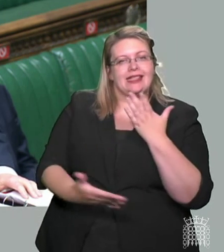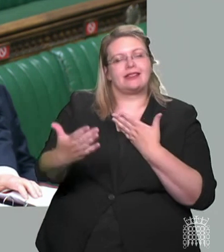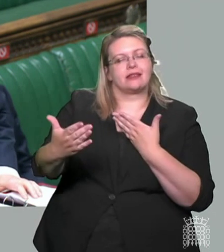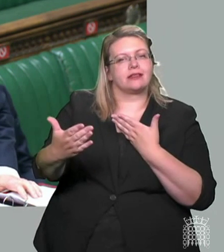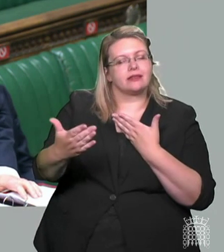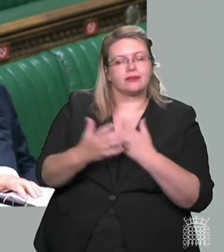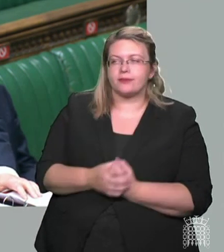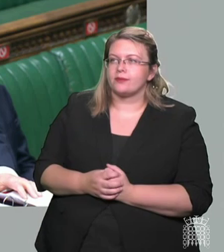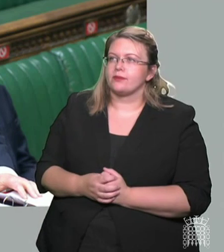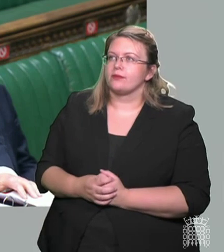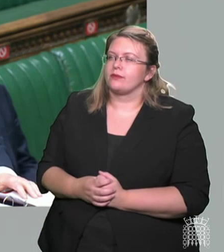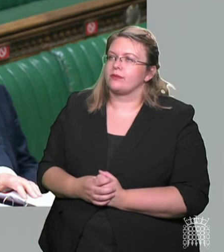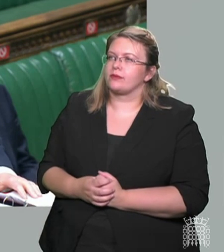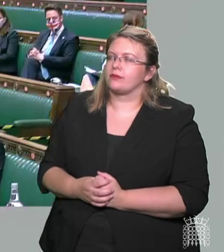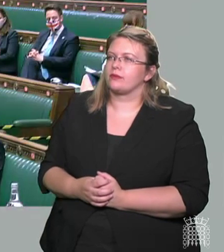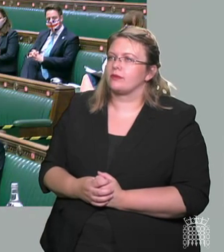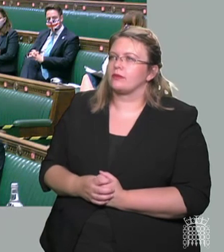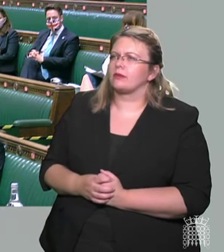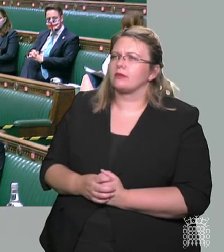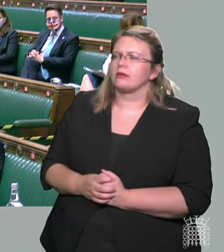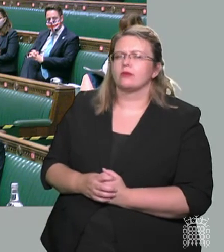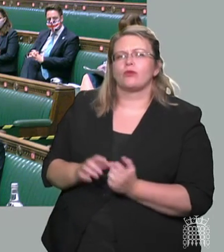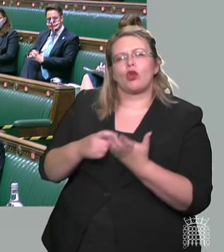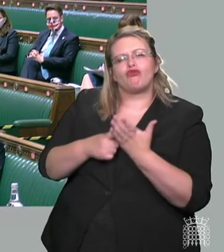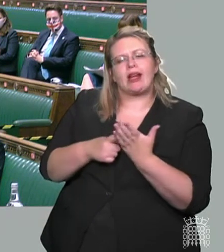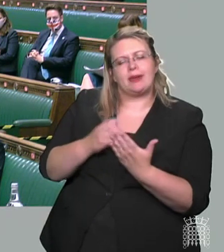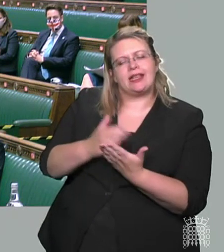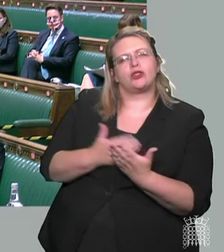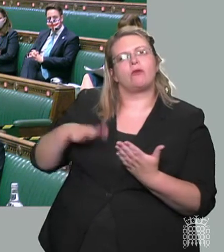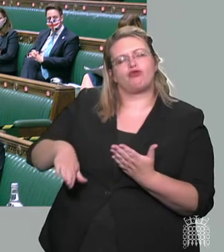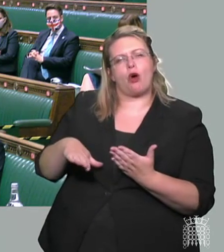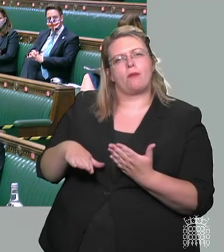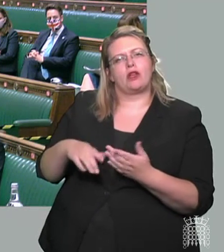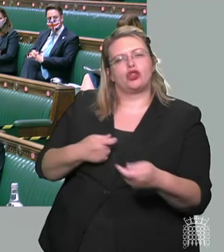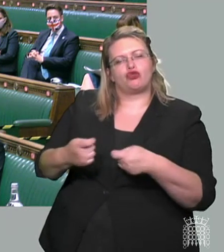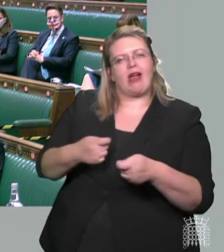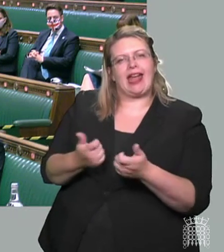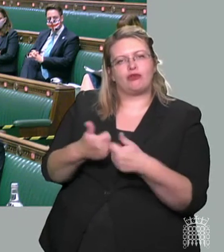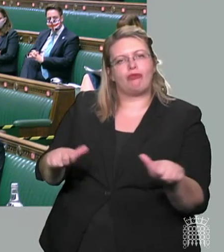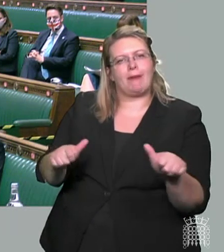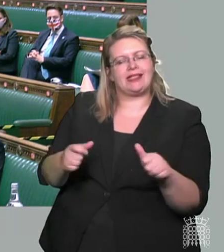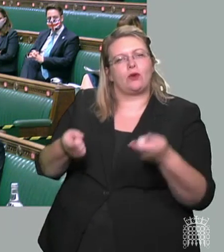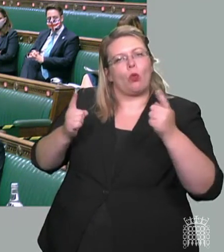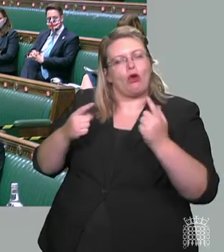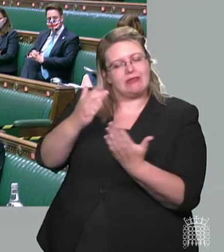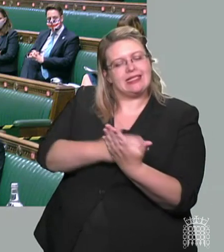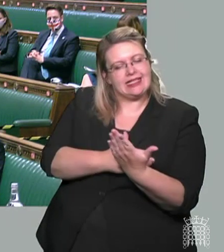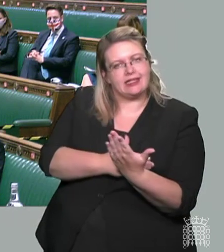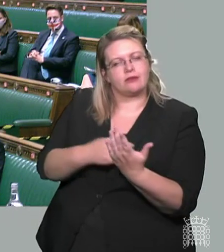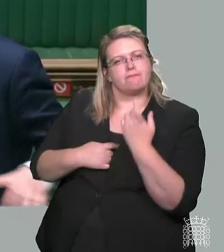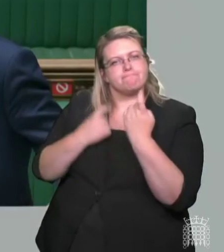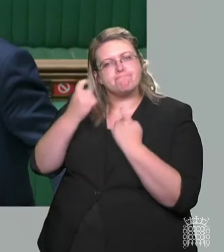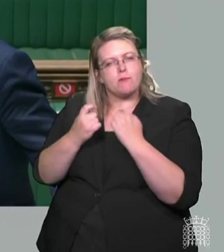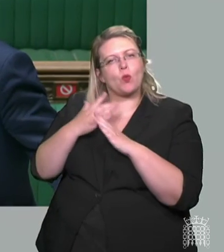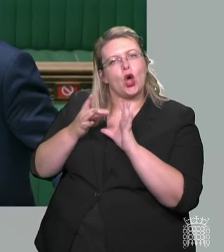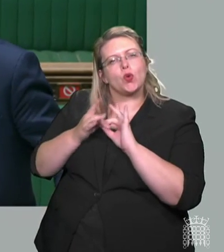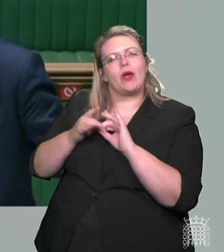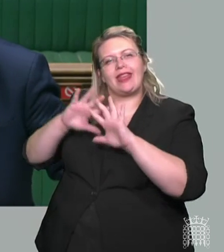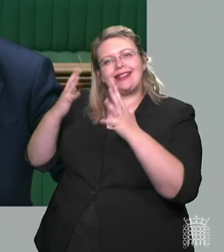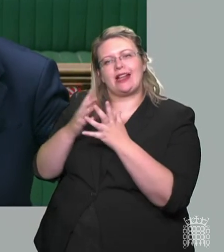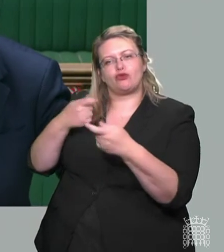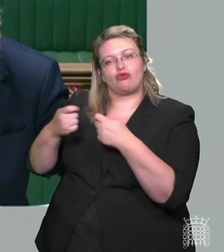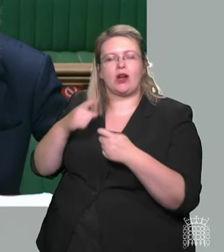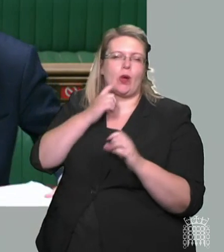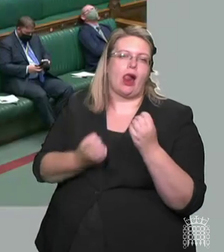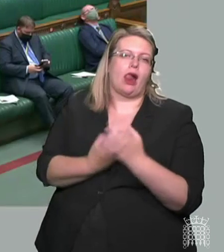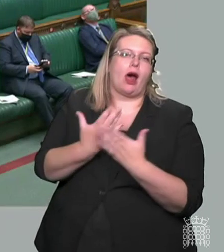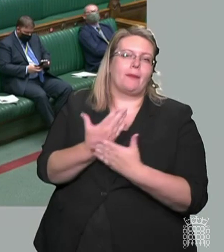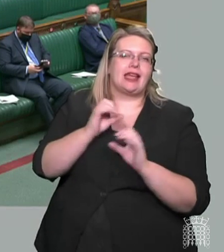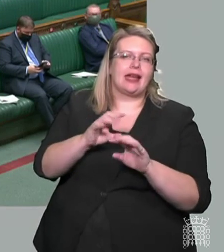As for the recommendations of the Trade Remedies Authority, the Government are considering them and the Department for International Trade will update the House later today.